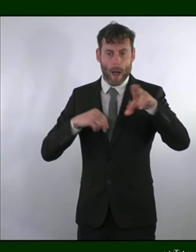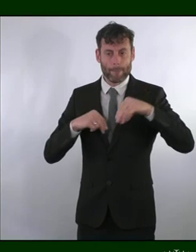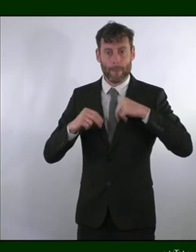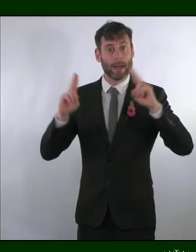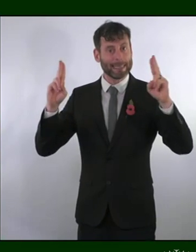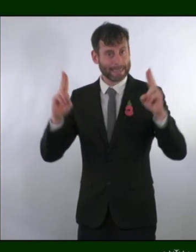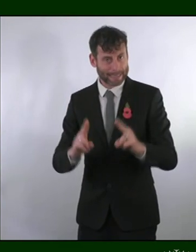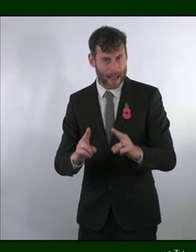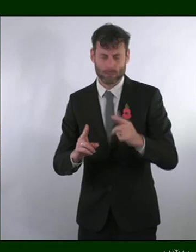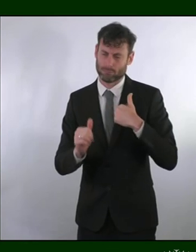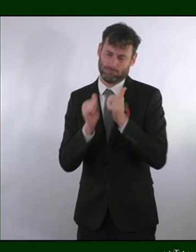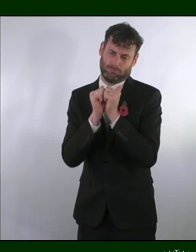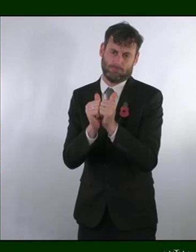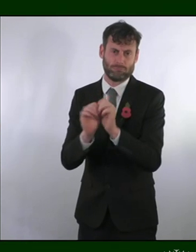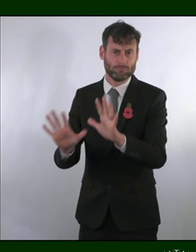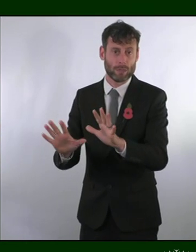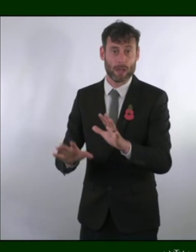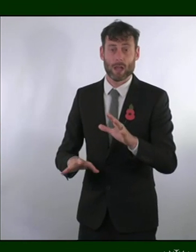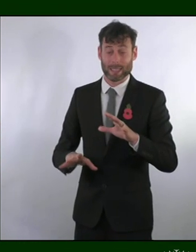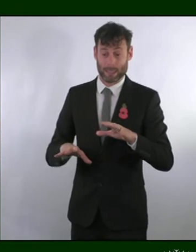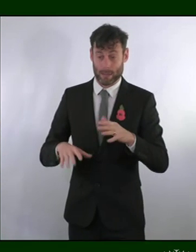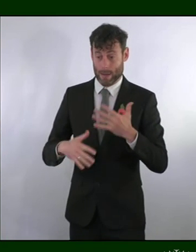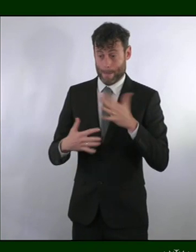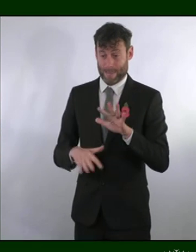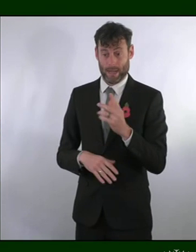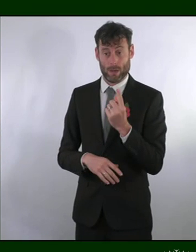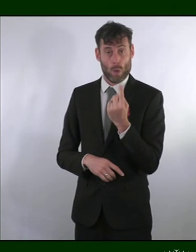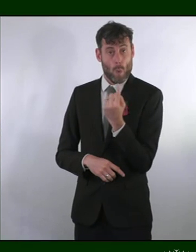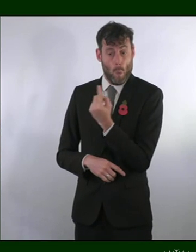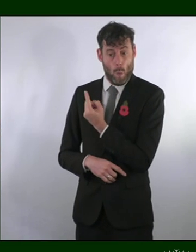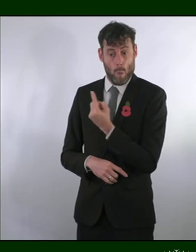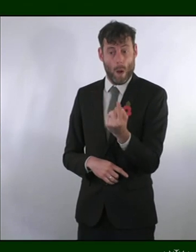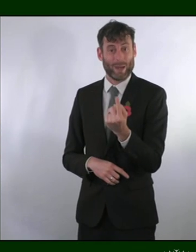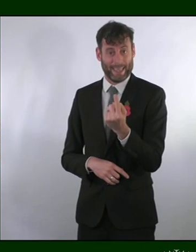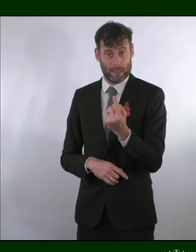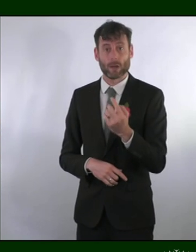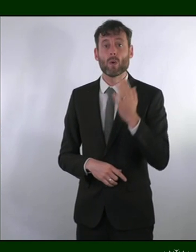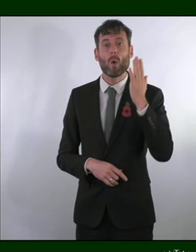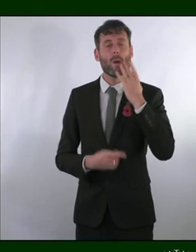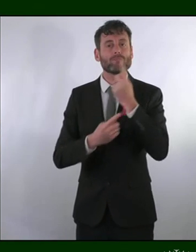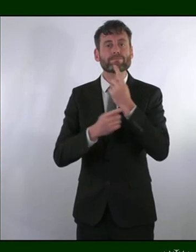It is a week since we entered into the tough autumn measures that we are now in.